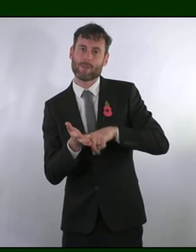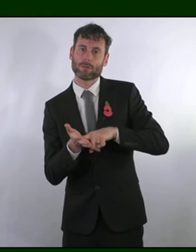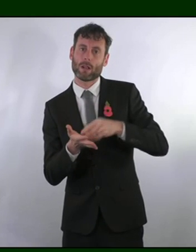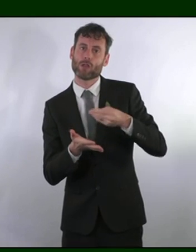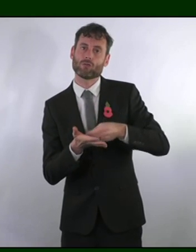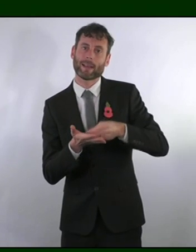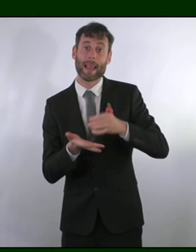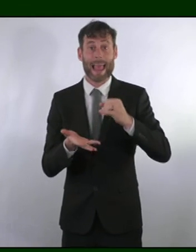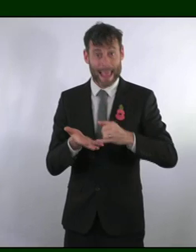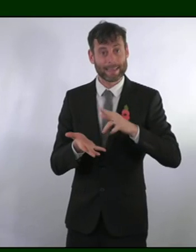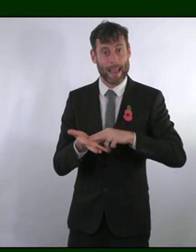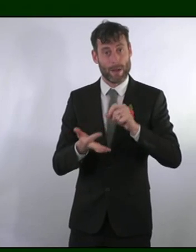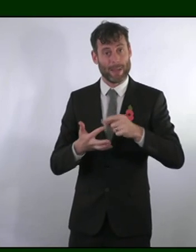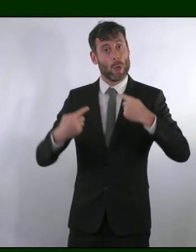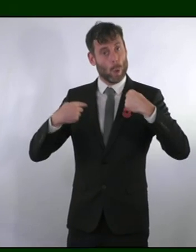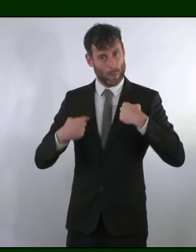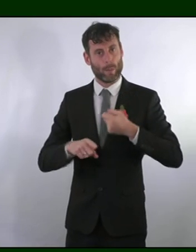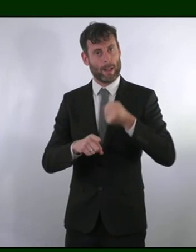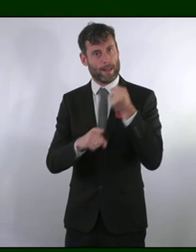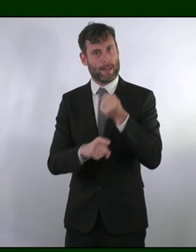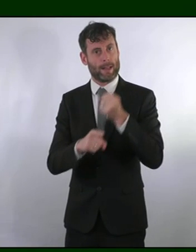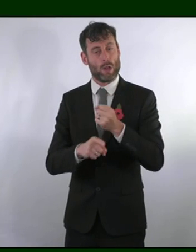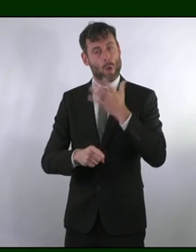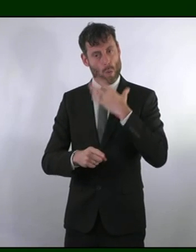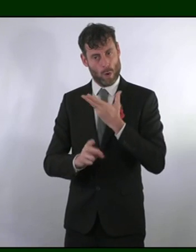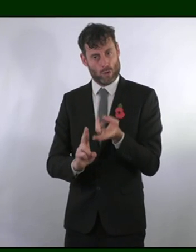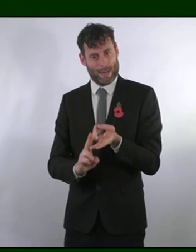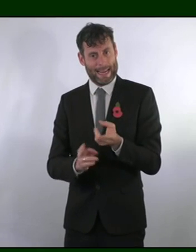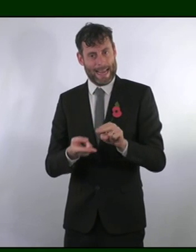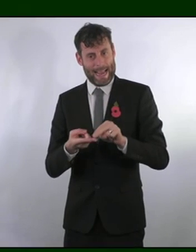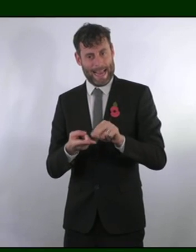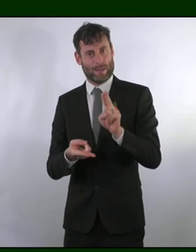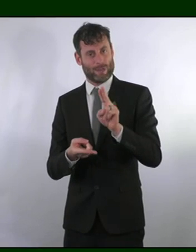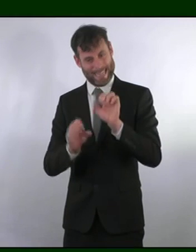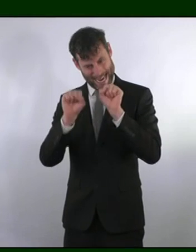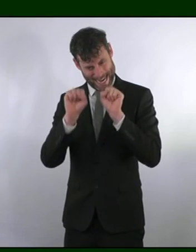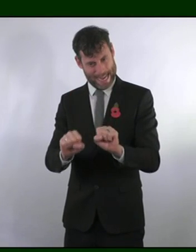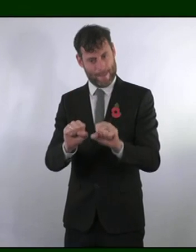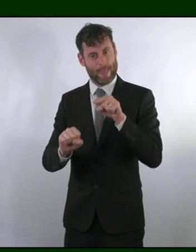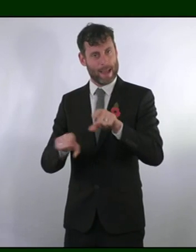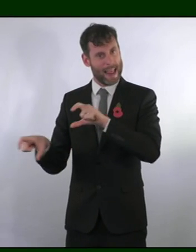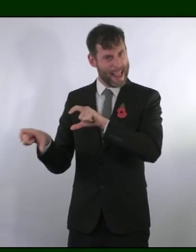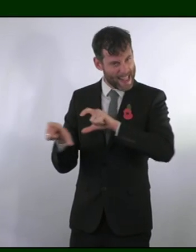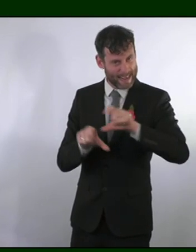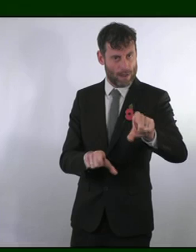The SNP will continue to demand a permanent U-turn on Tory plans to cut universal credit.